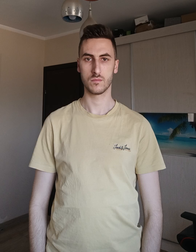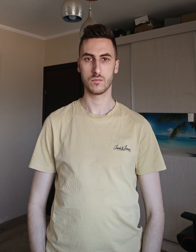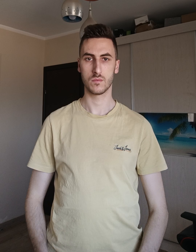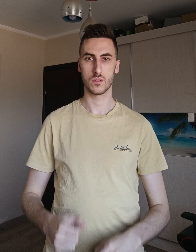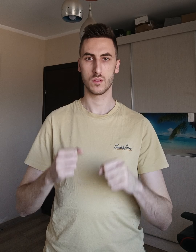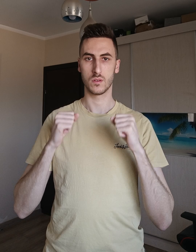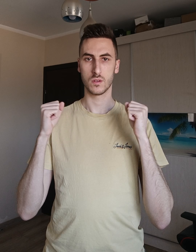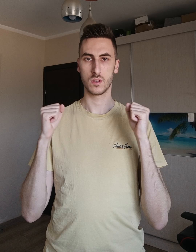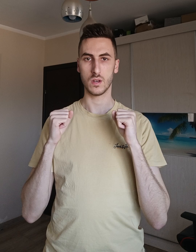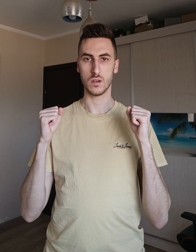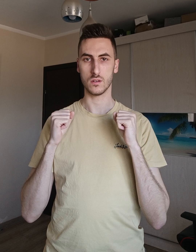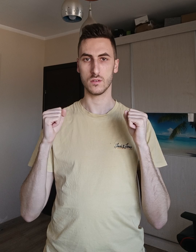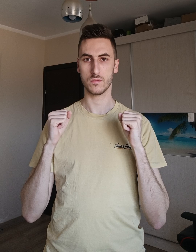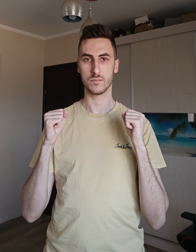קר